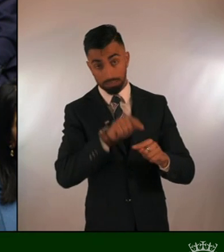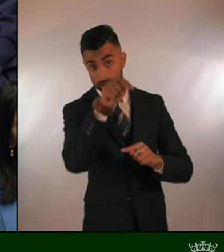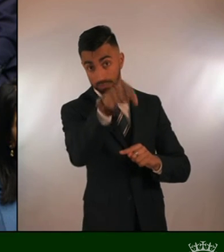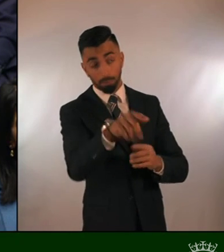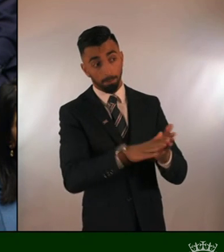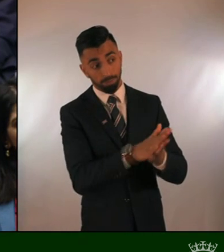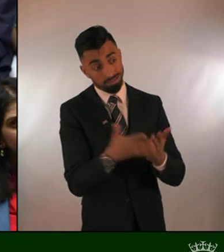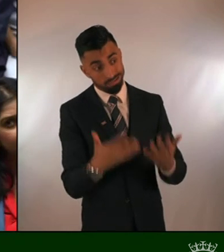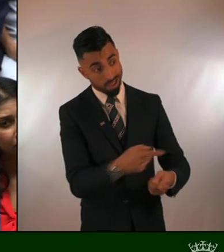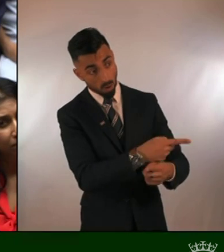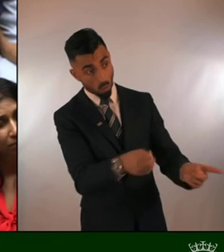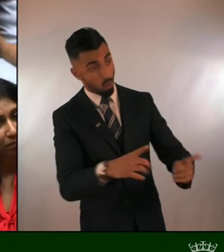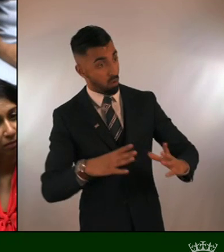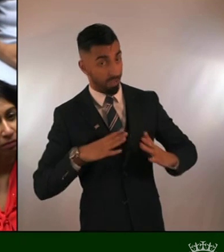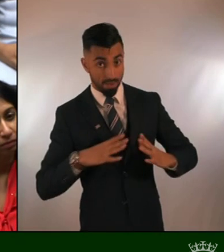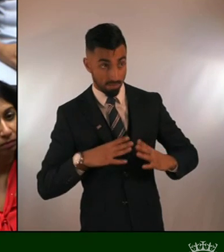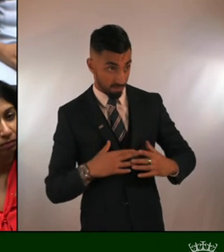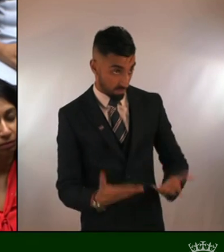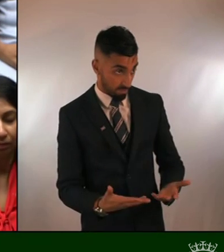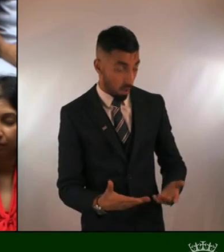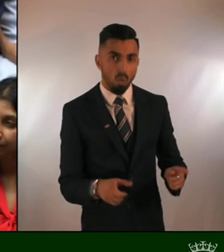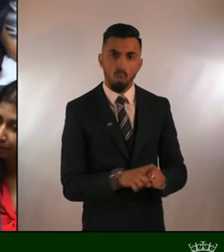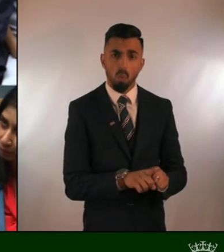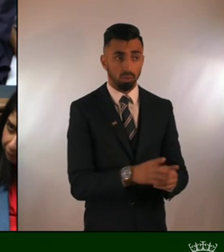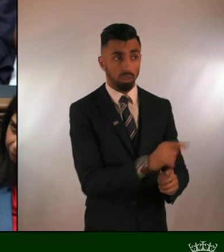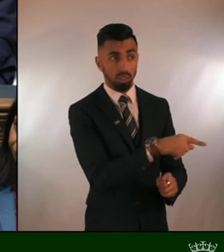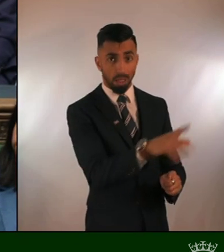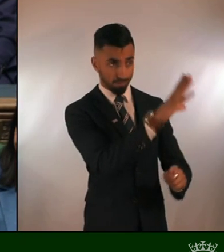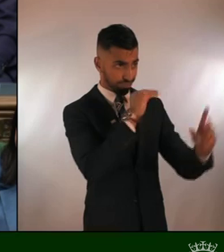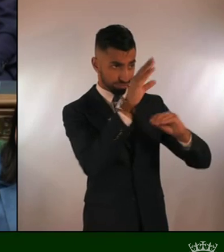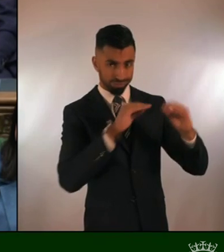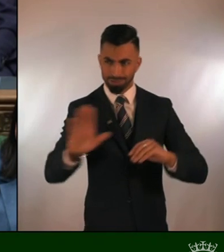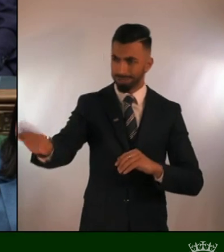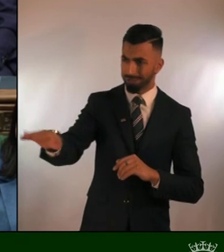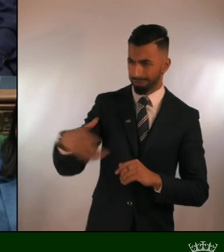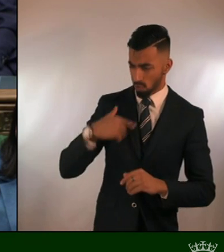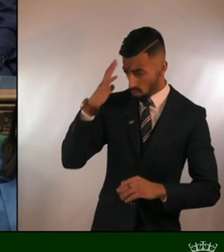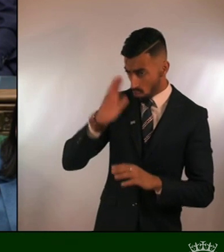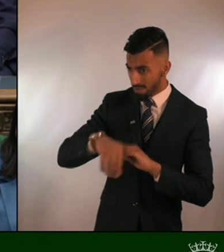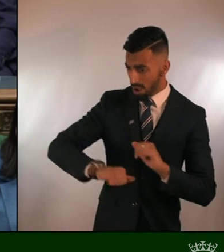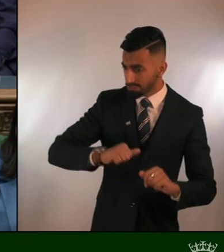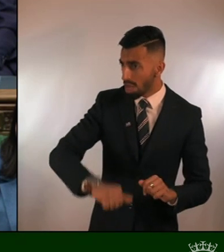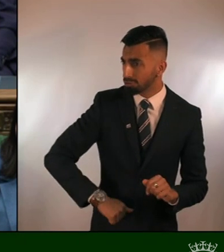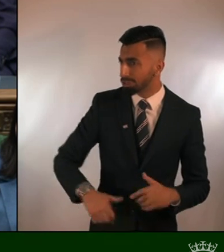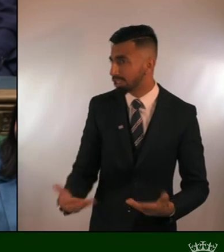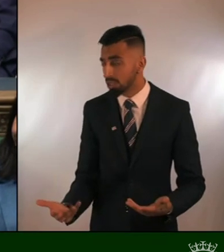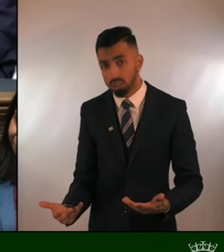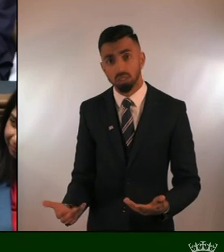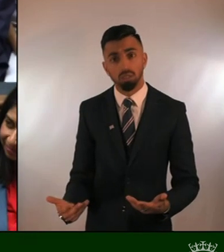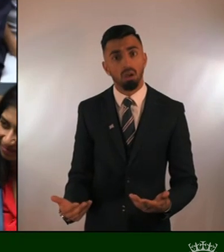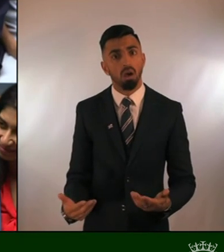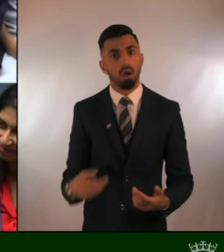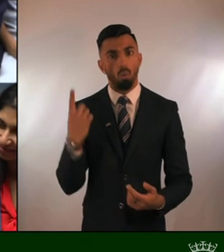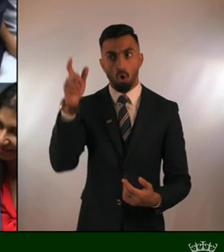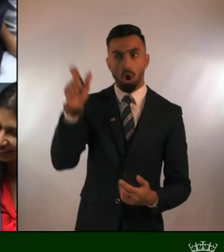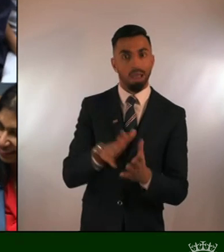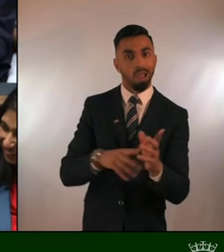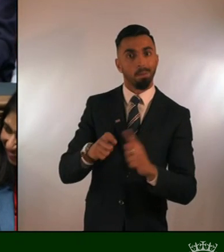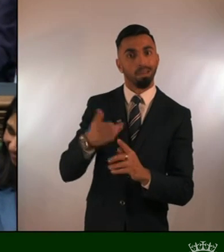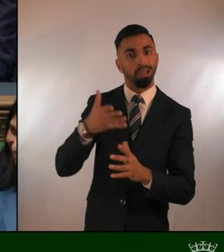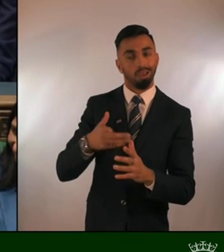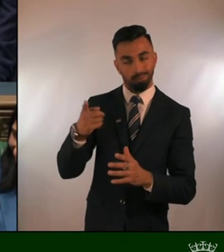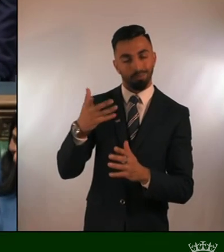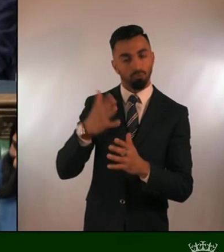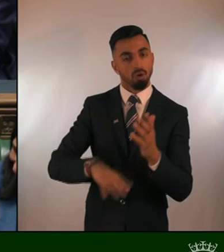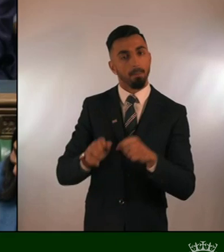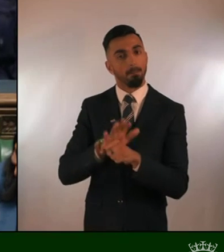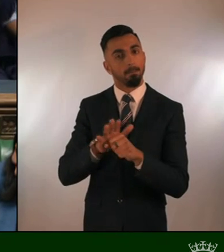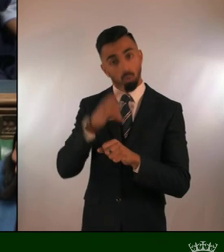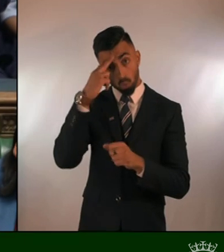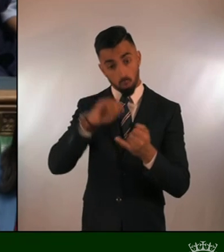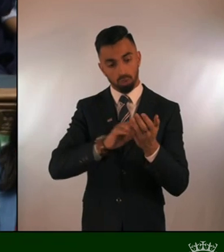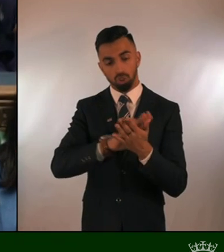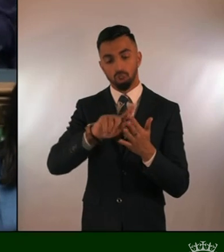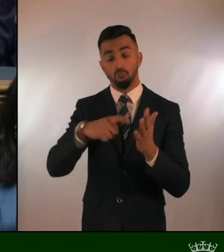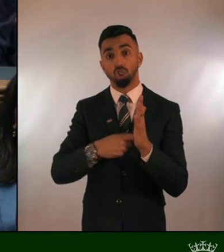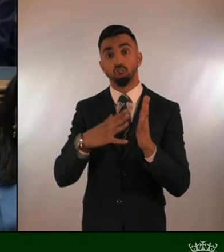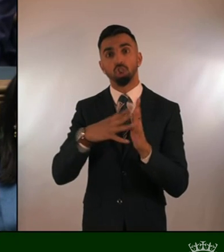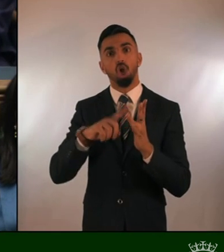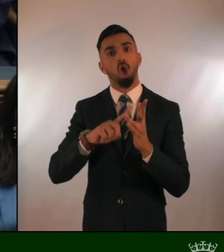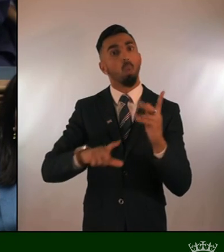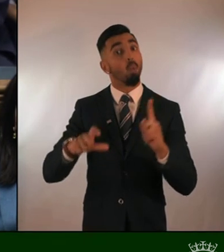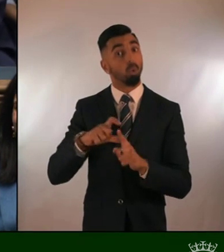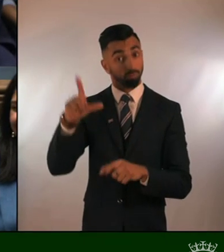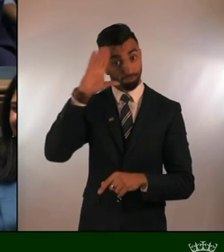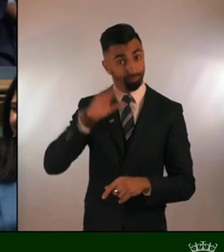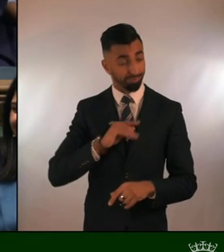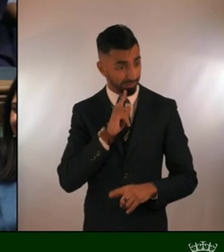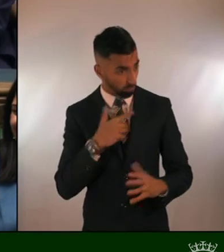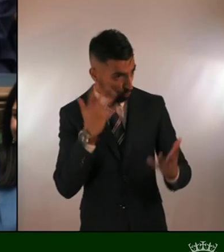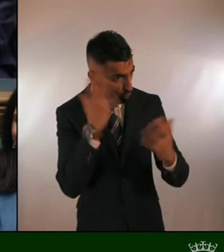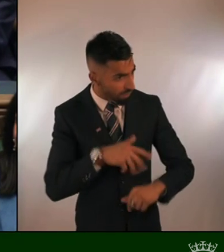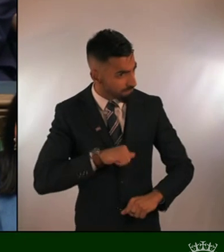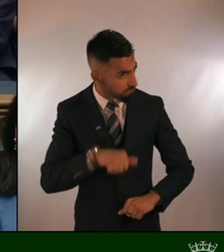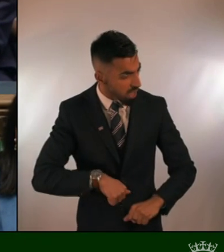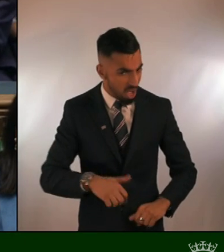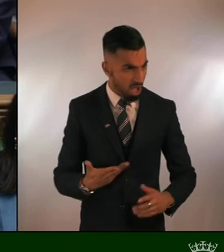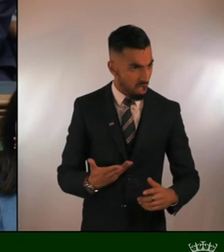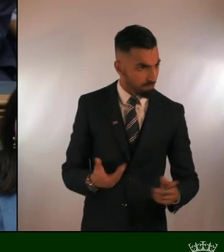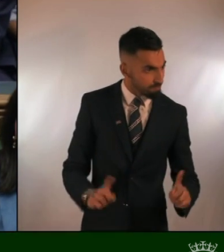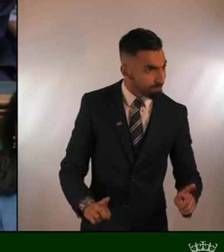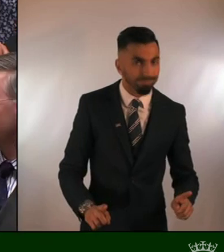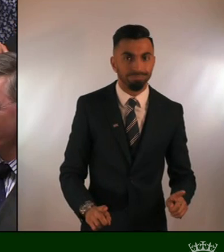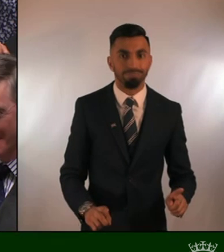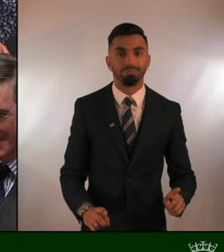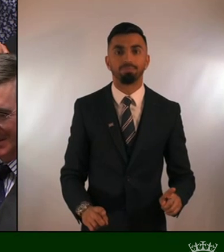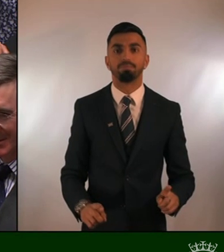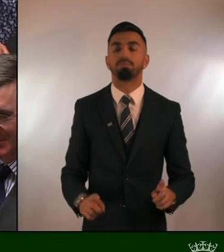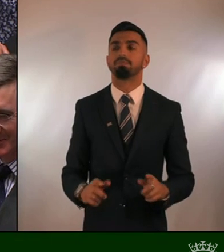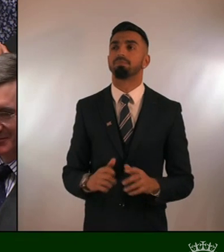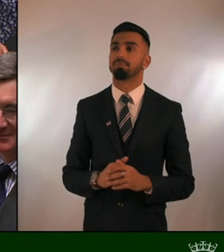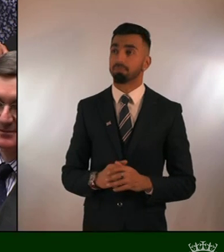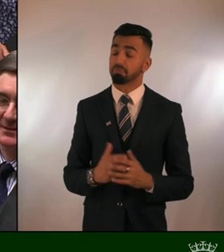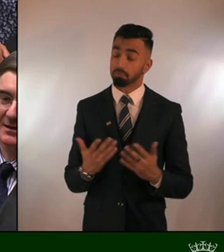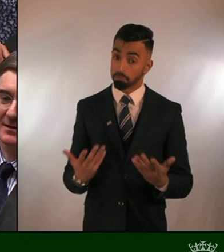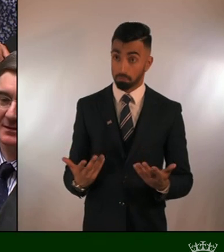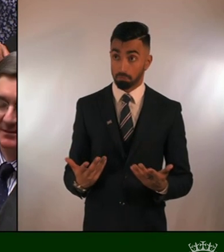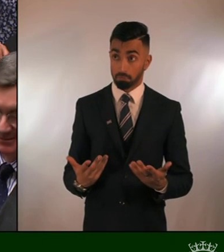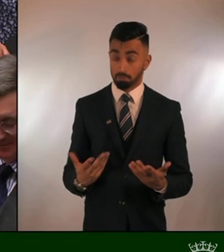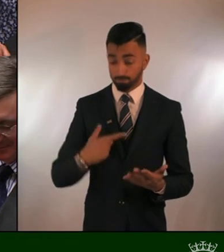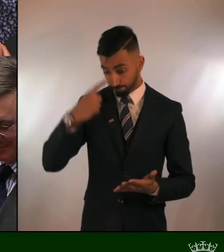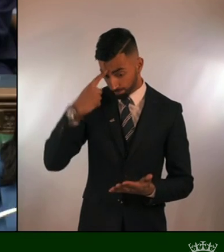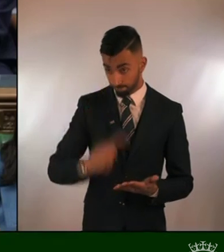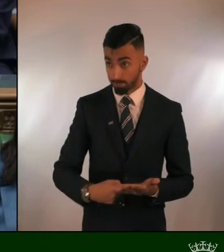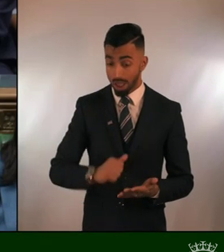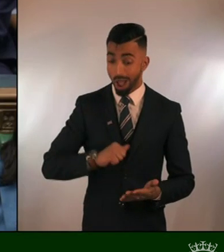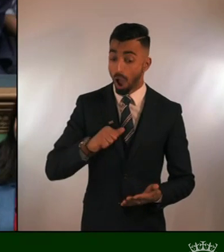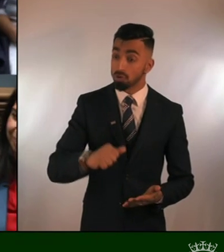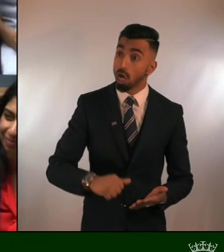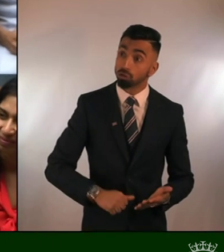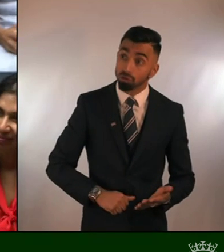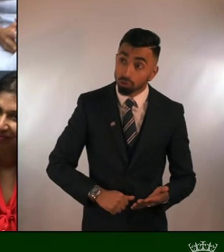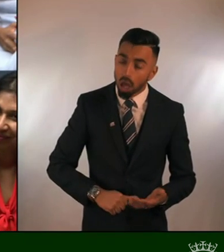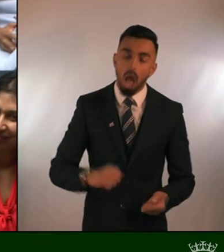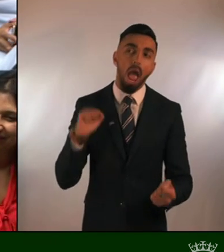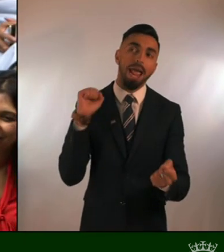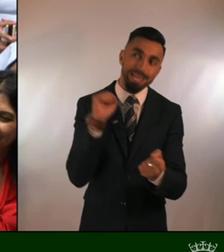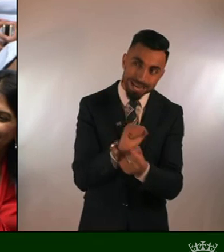Secondly, I have heard the concerns about agriculture, particularly from the National Farmers Union and rural colleagues—including, indeed, the Parliamentary Secretary to the Treasury, my right honourable Friend the Member for Sherwood—so I have decided that agriculture will retain the relief.